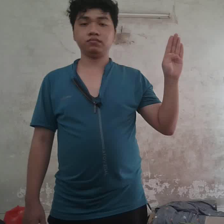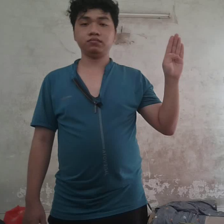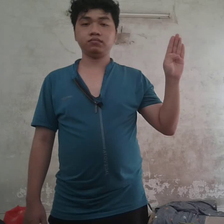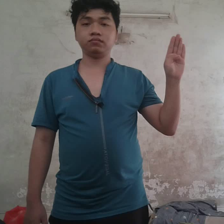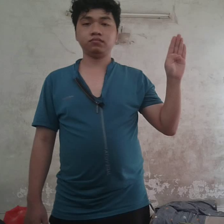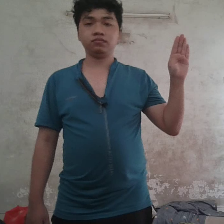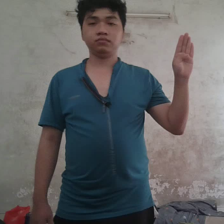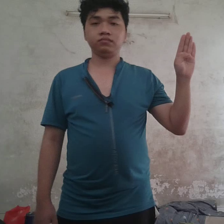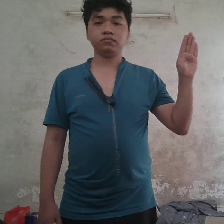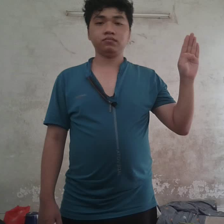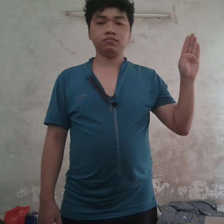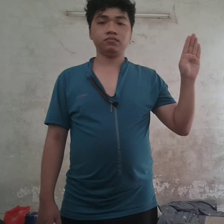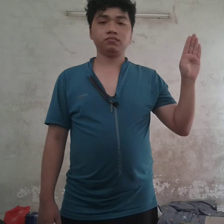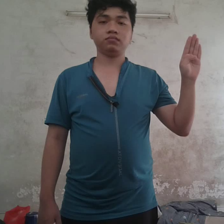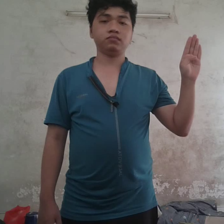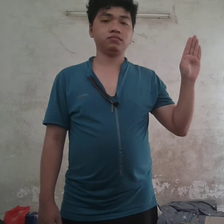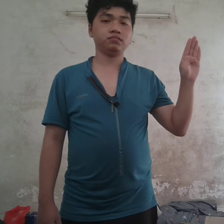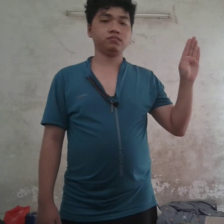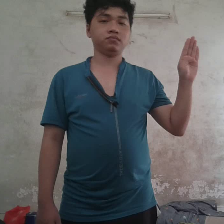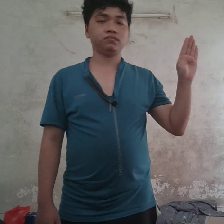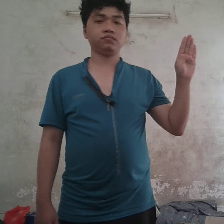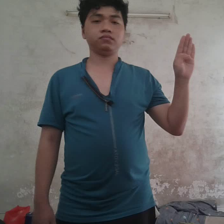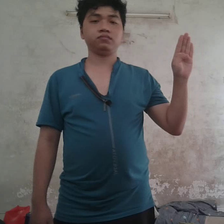b